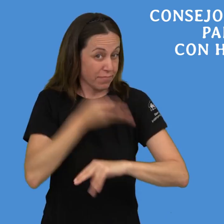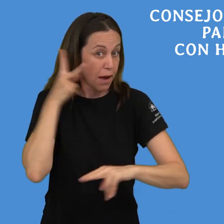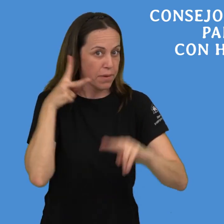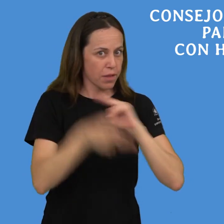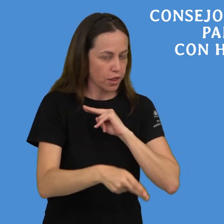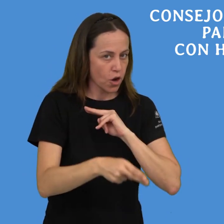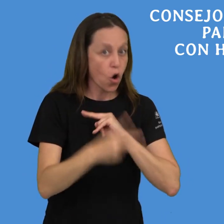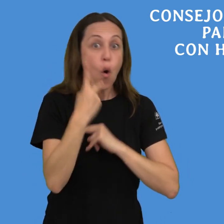evitar